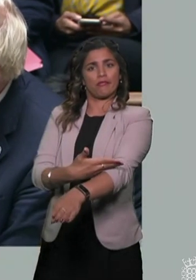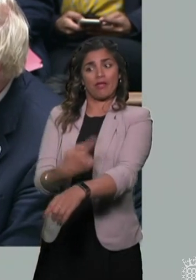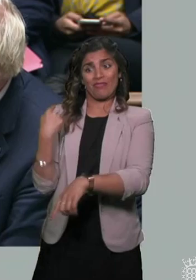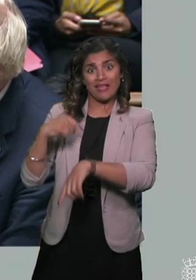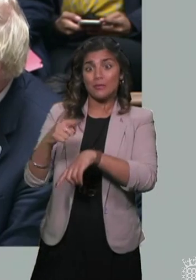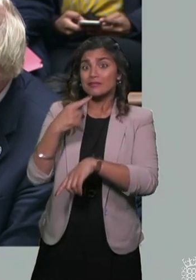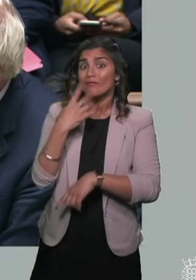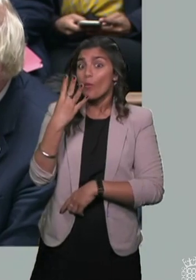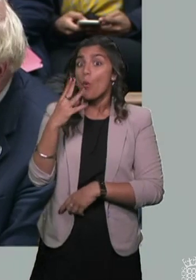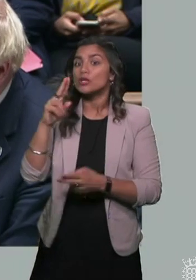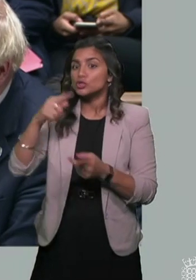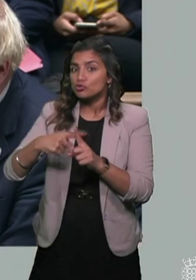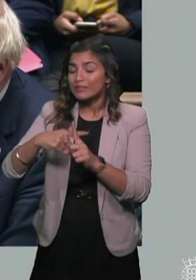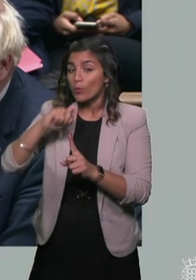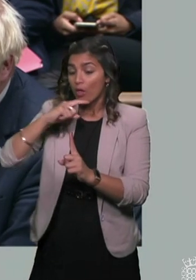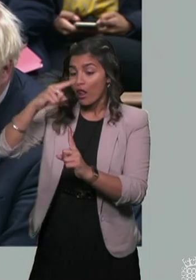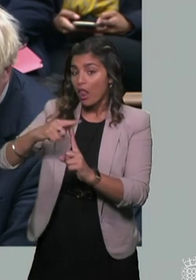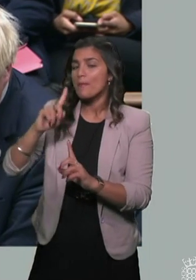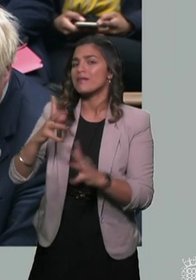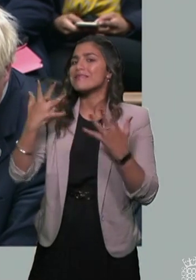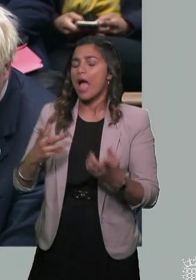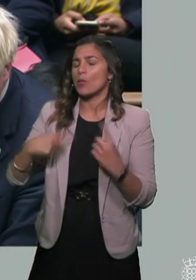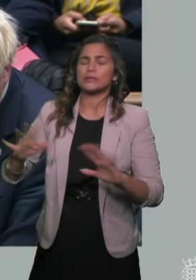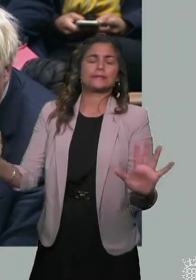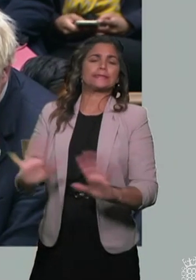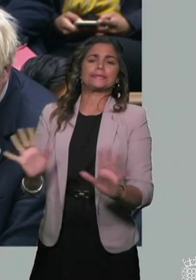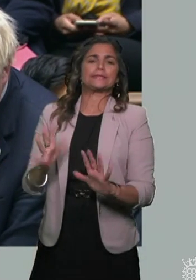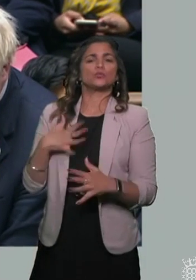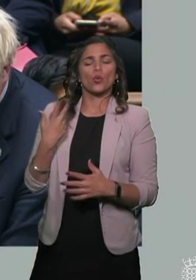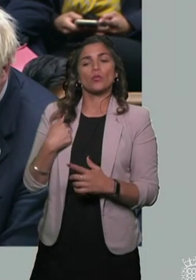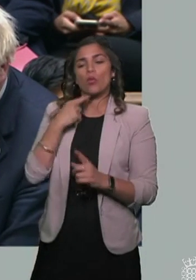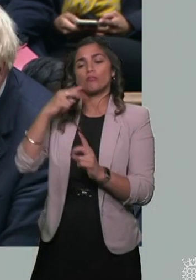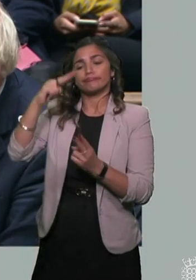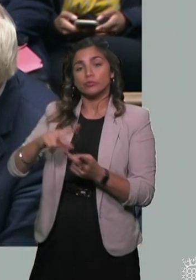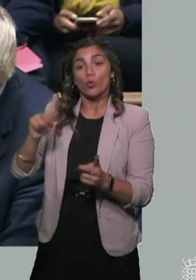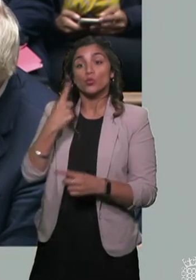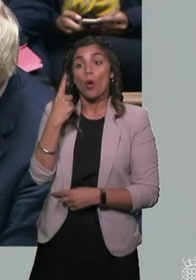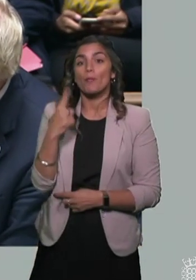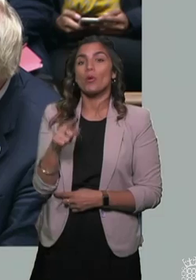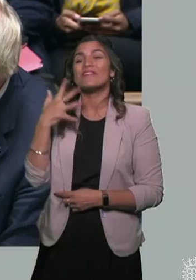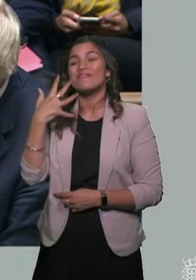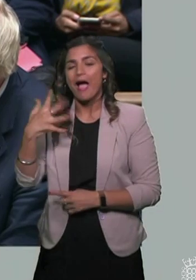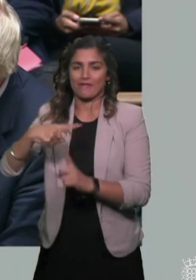We are now trying to keep alive the prospect of restricting that growth to 1.5°.